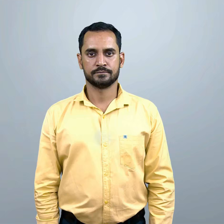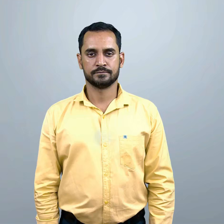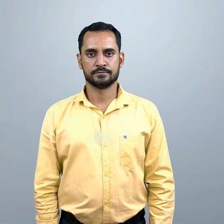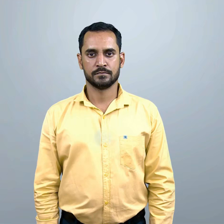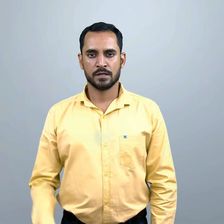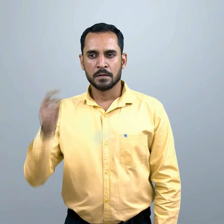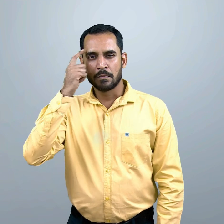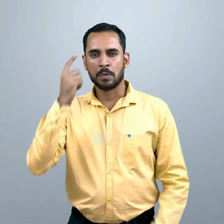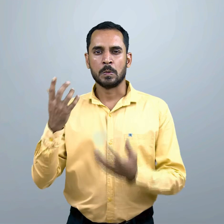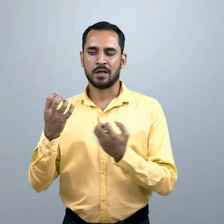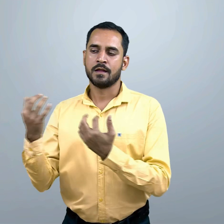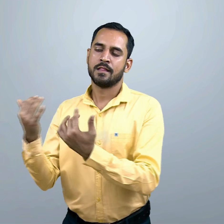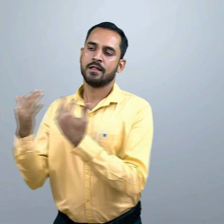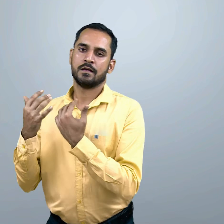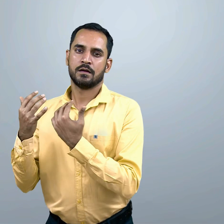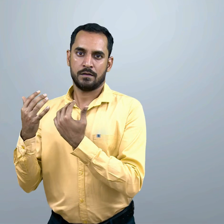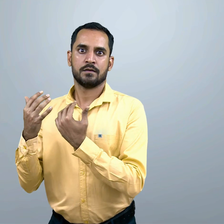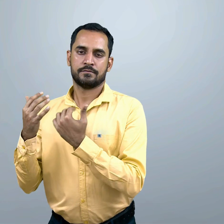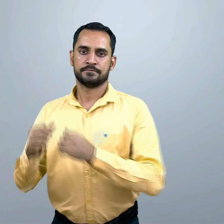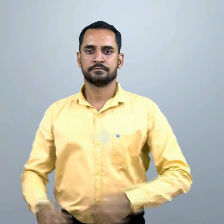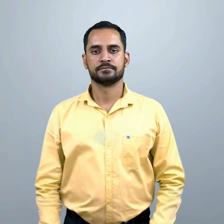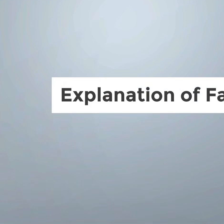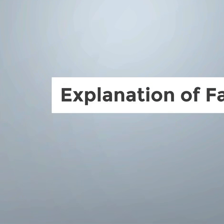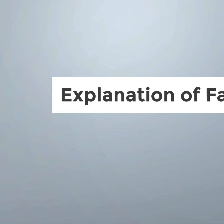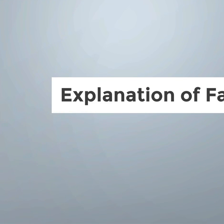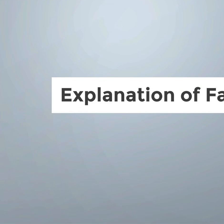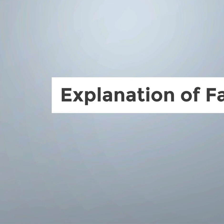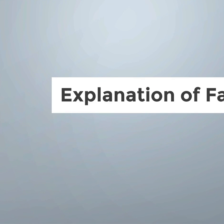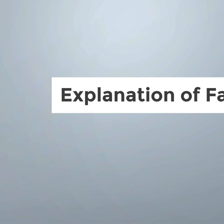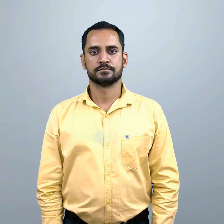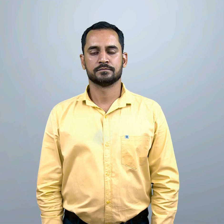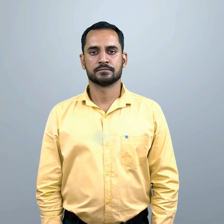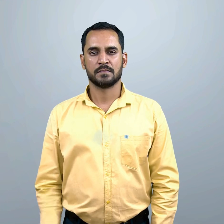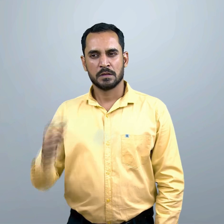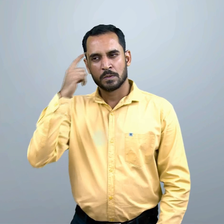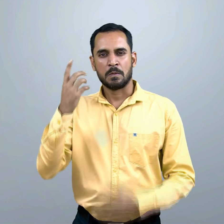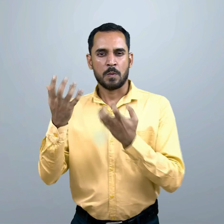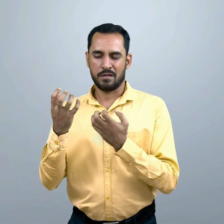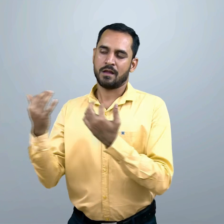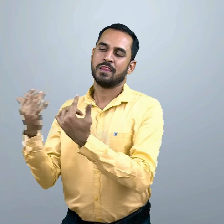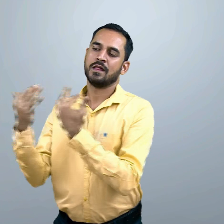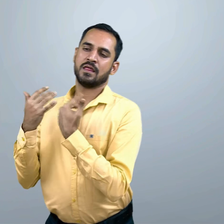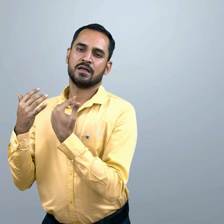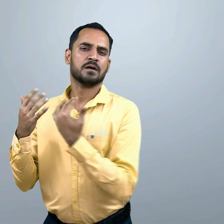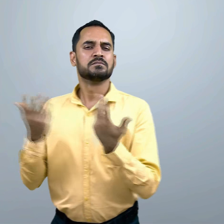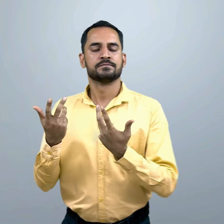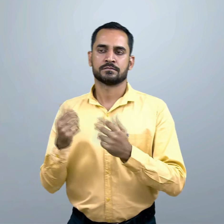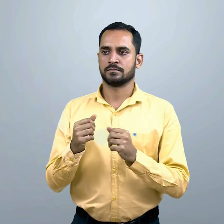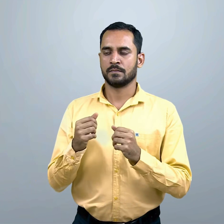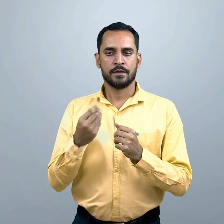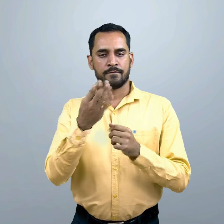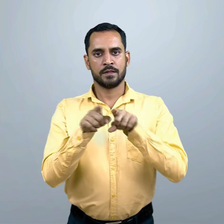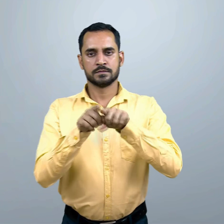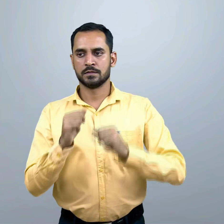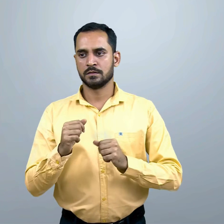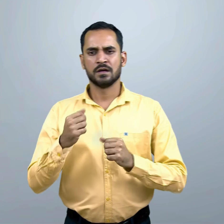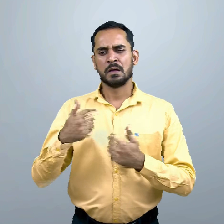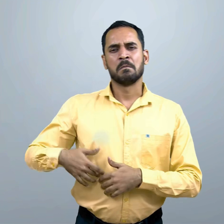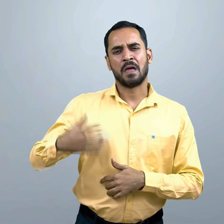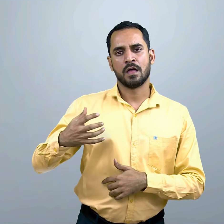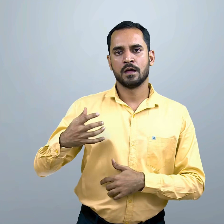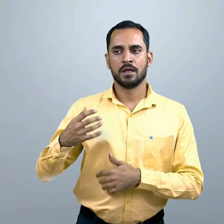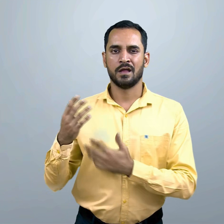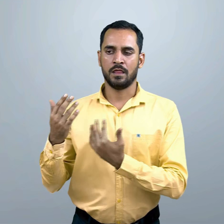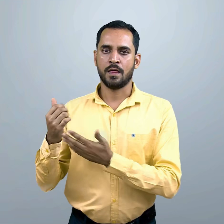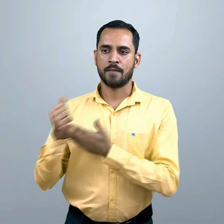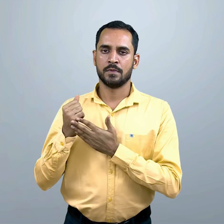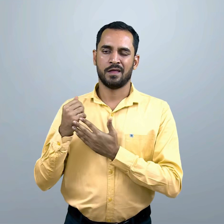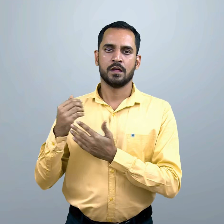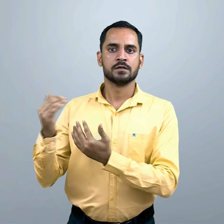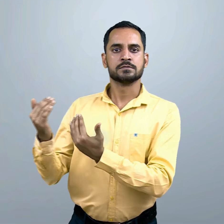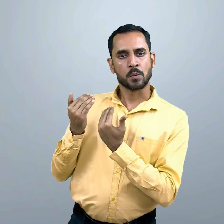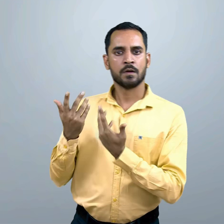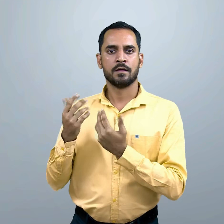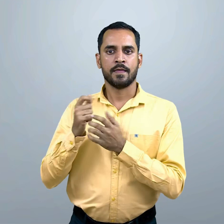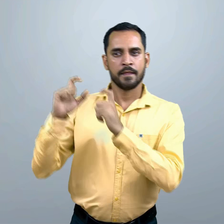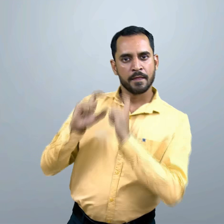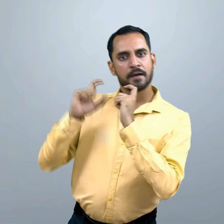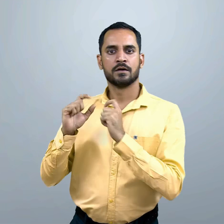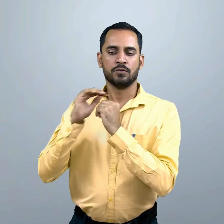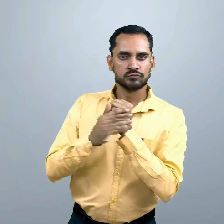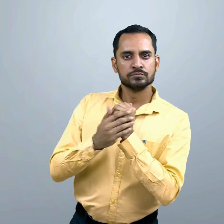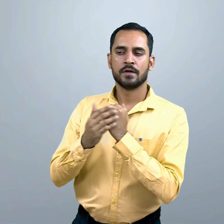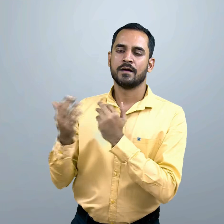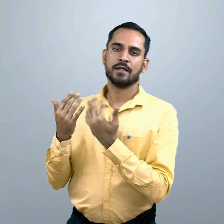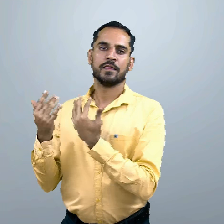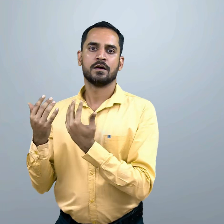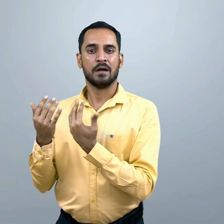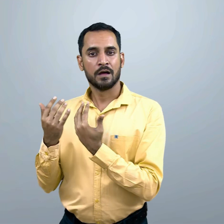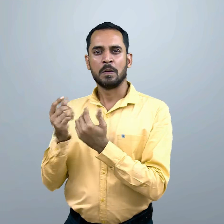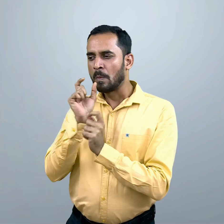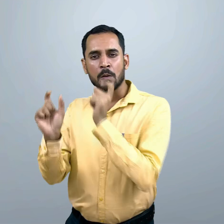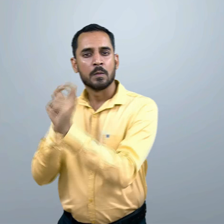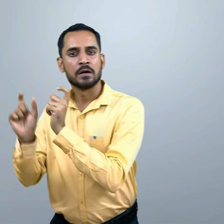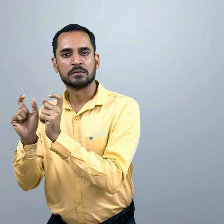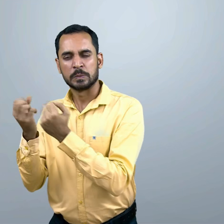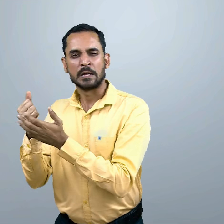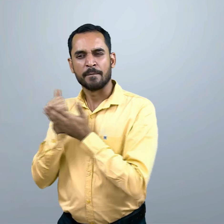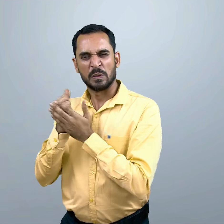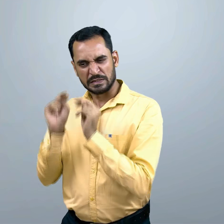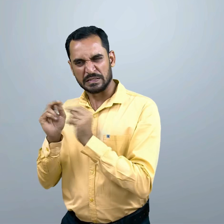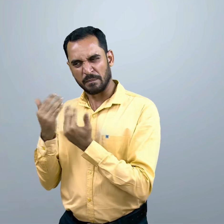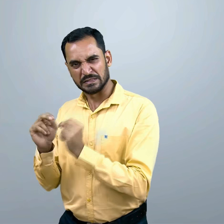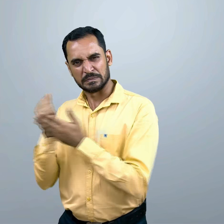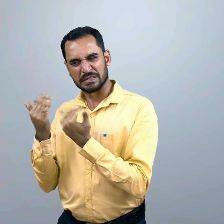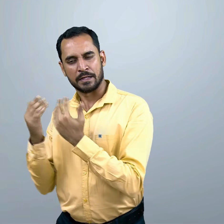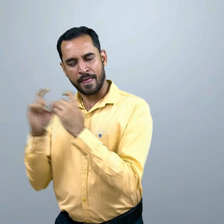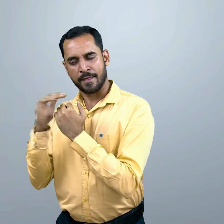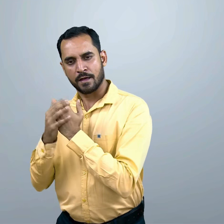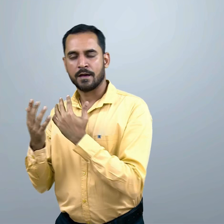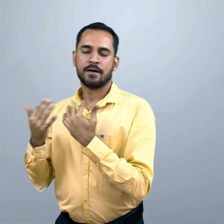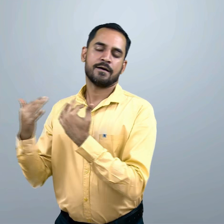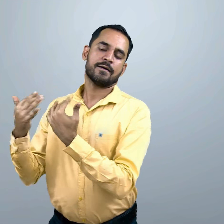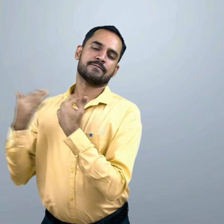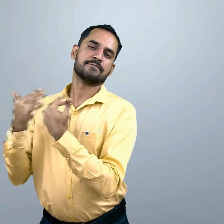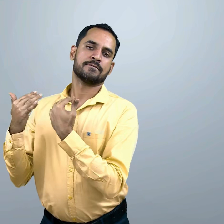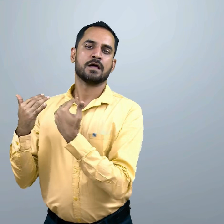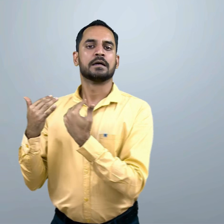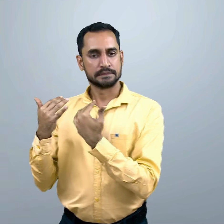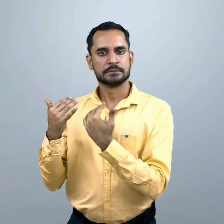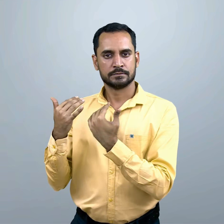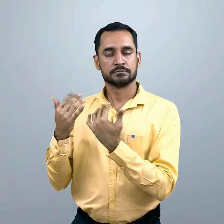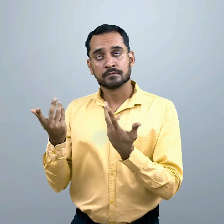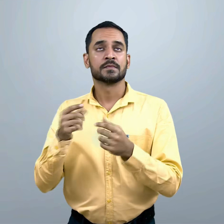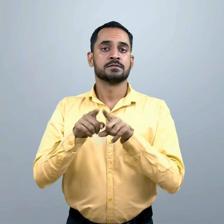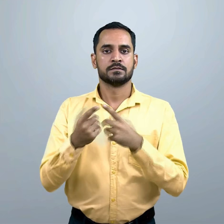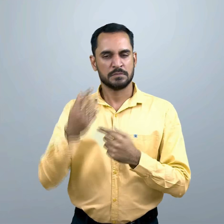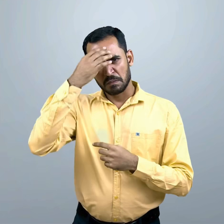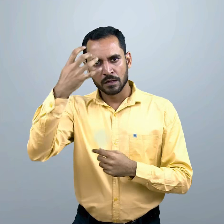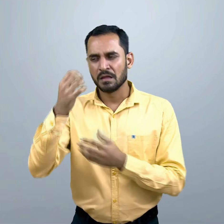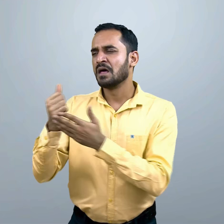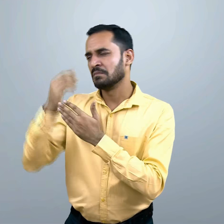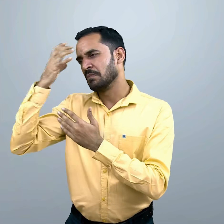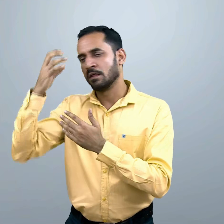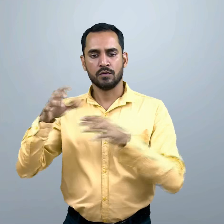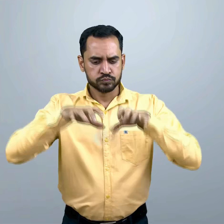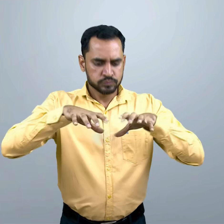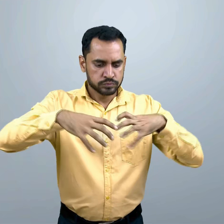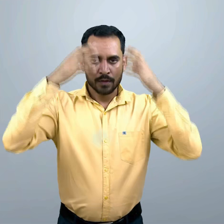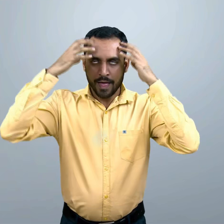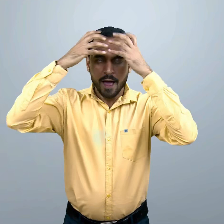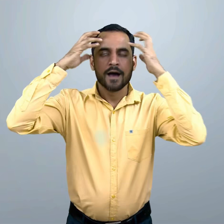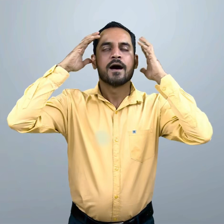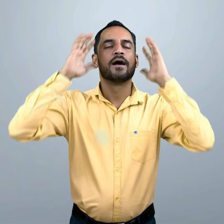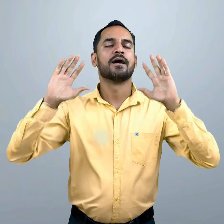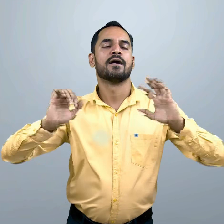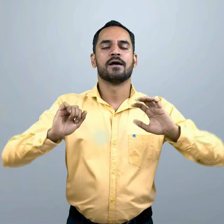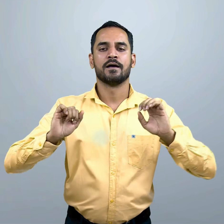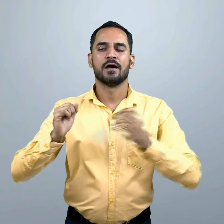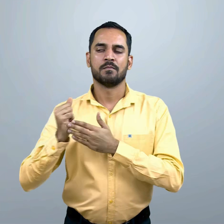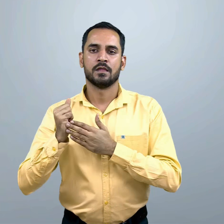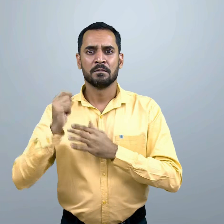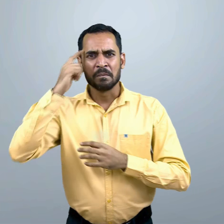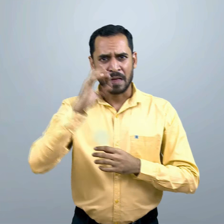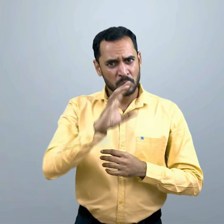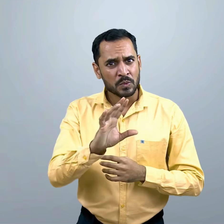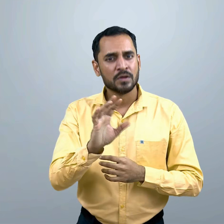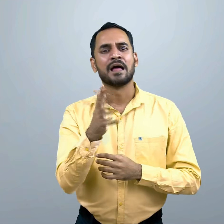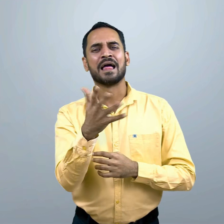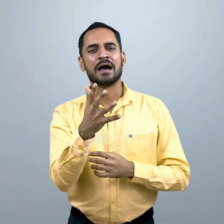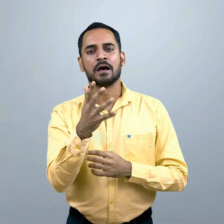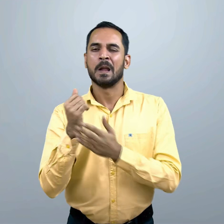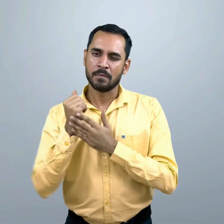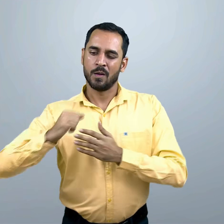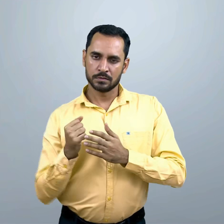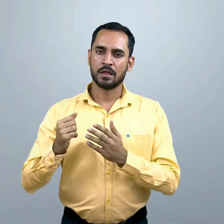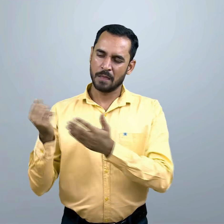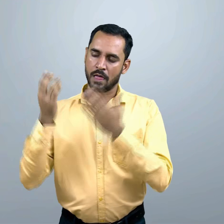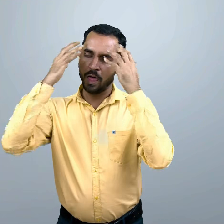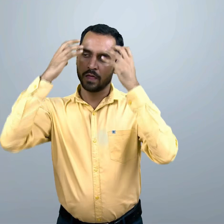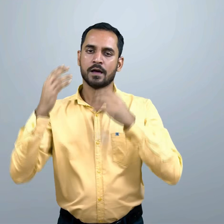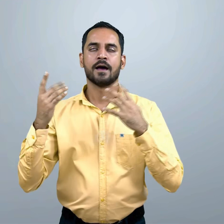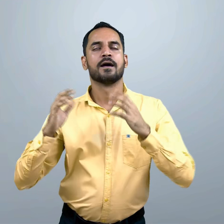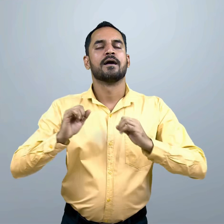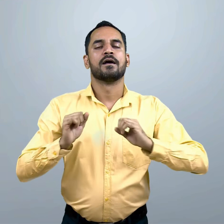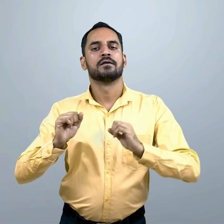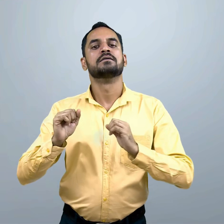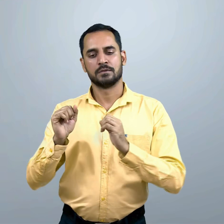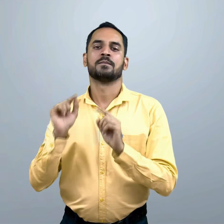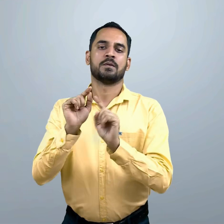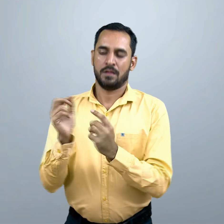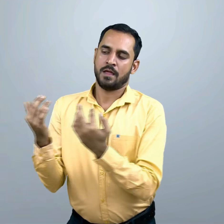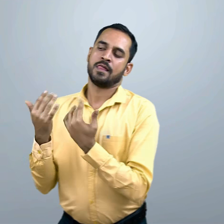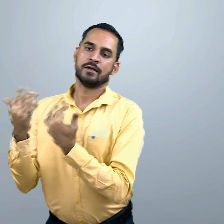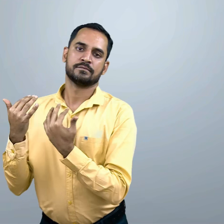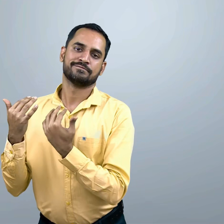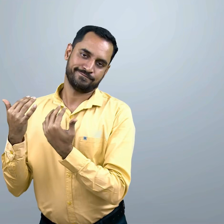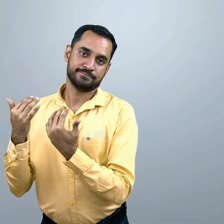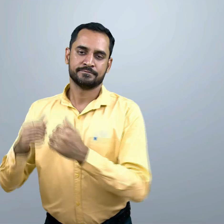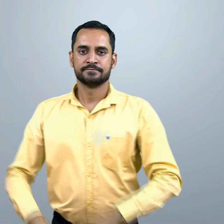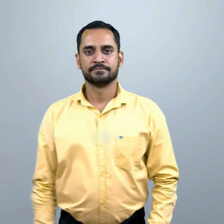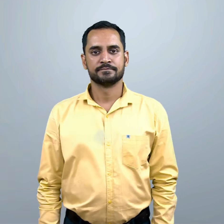Factitious Disorder